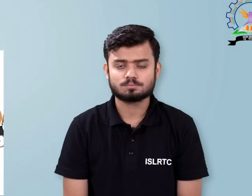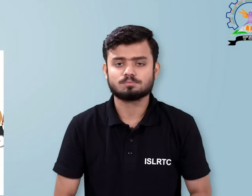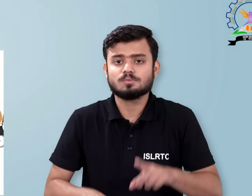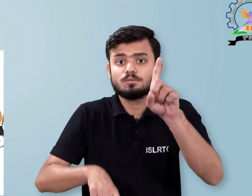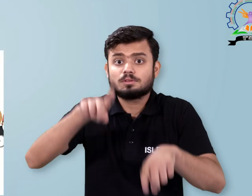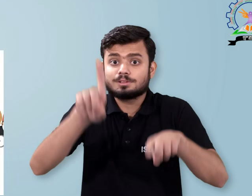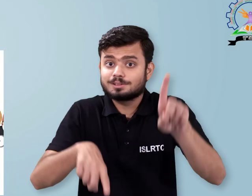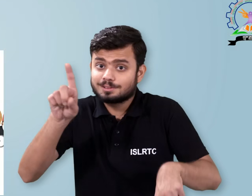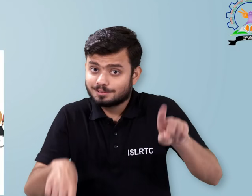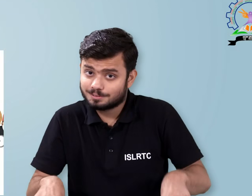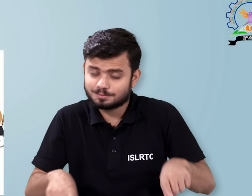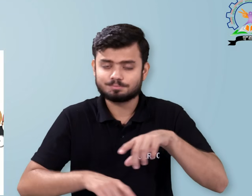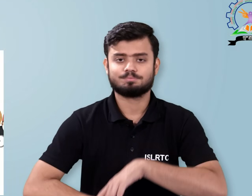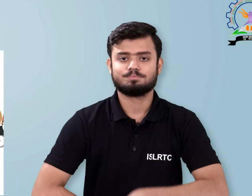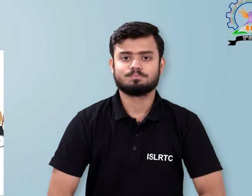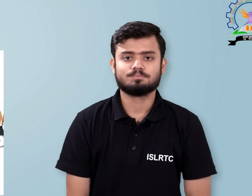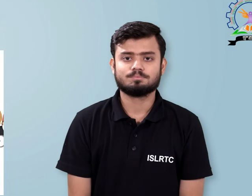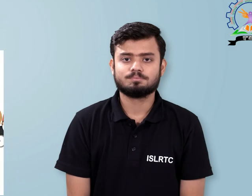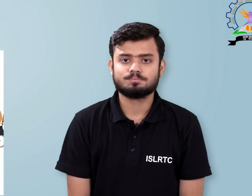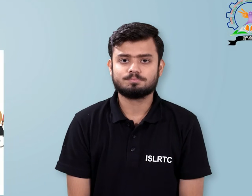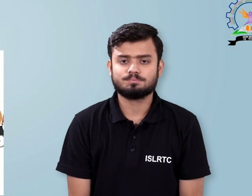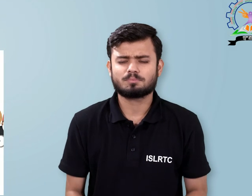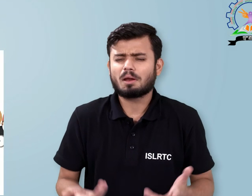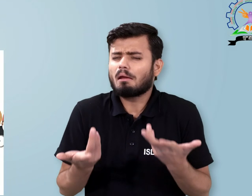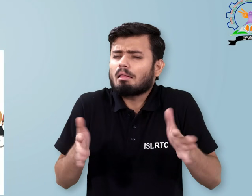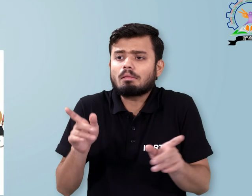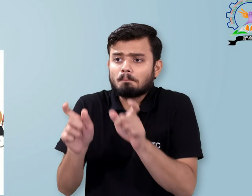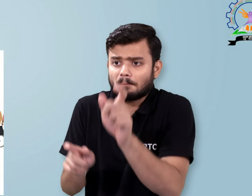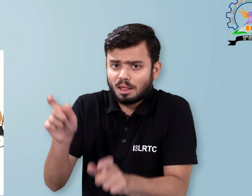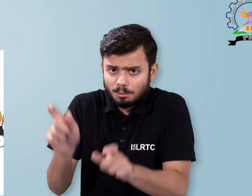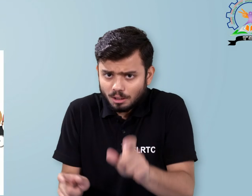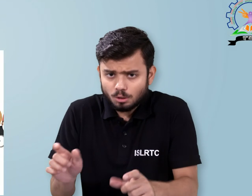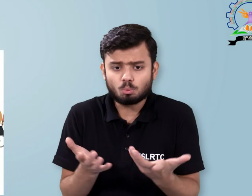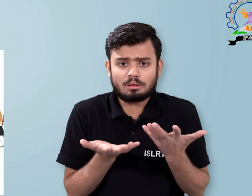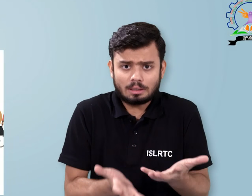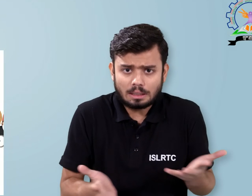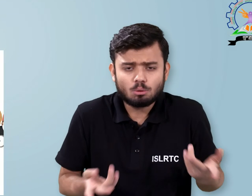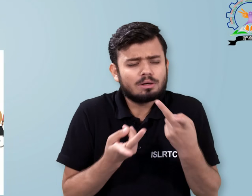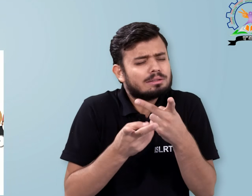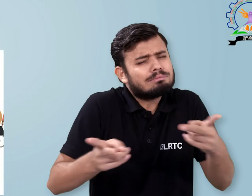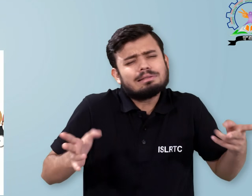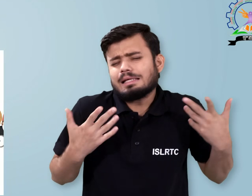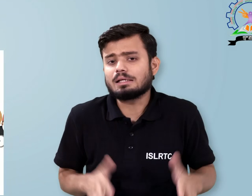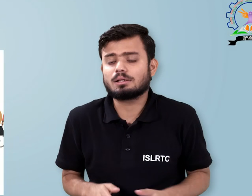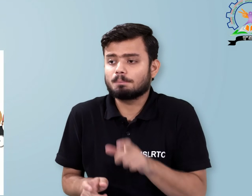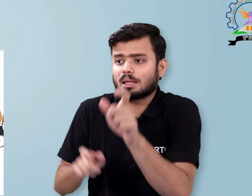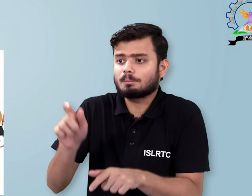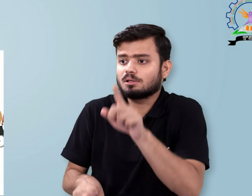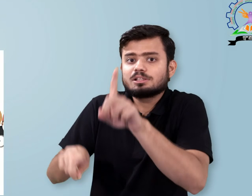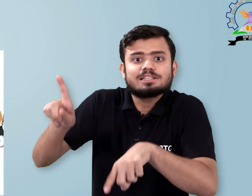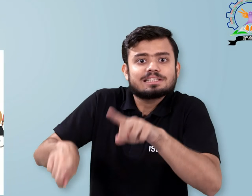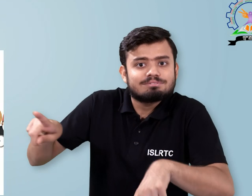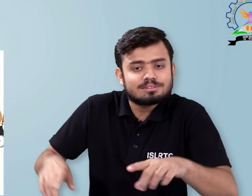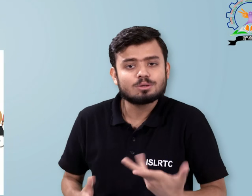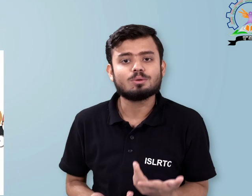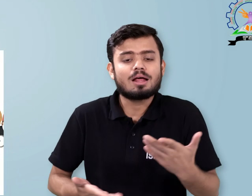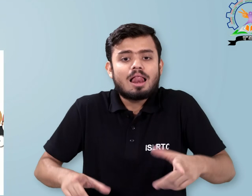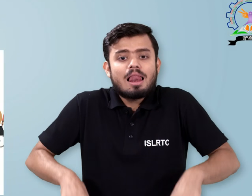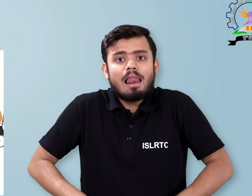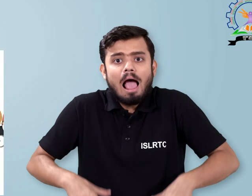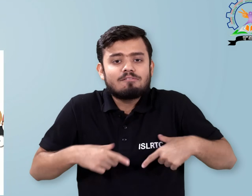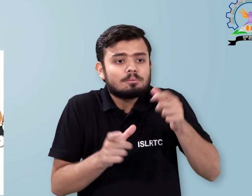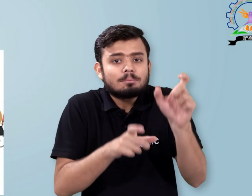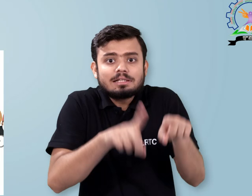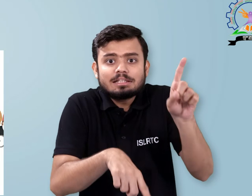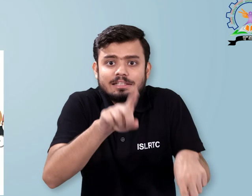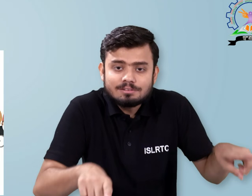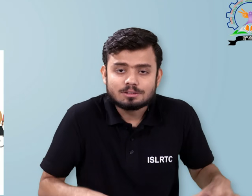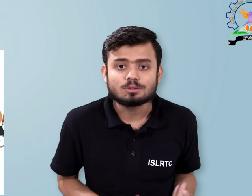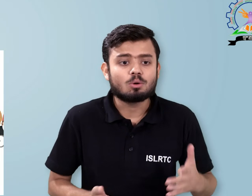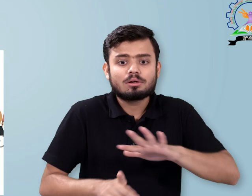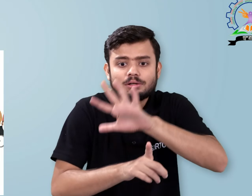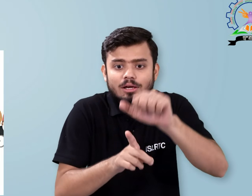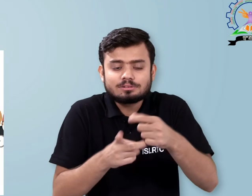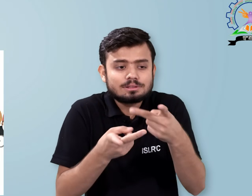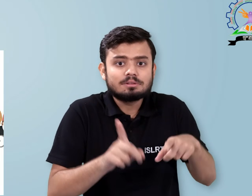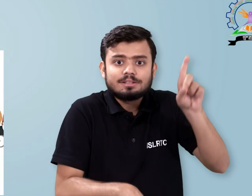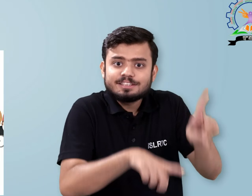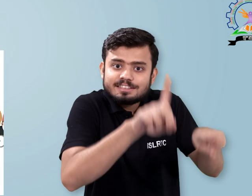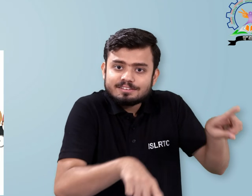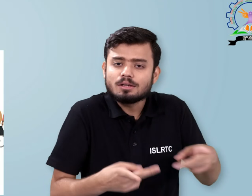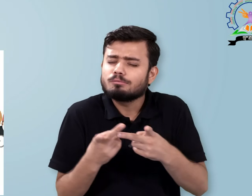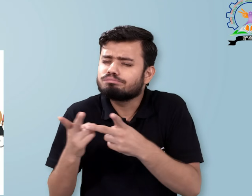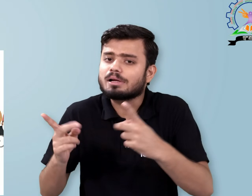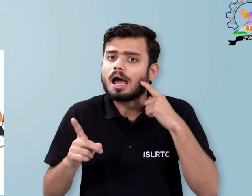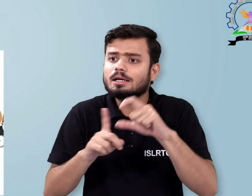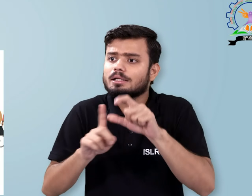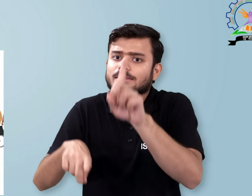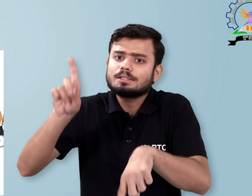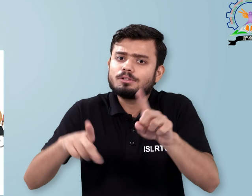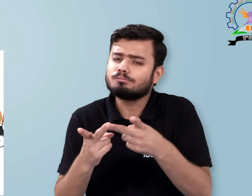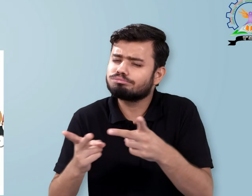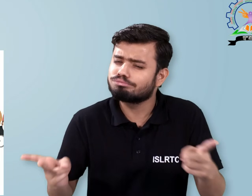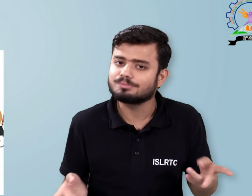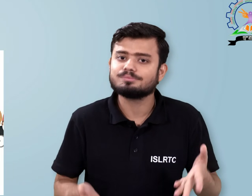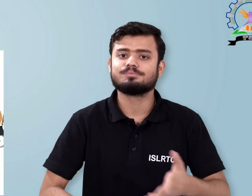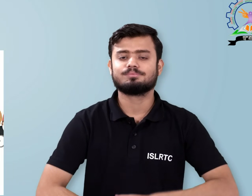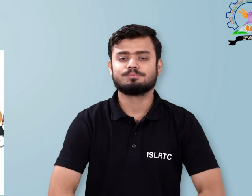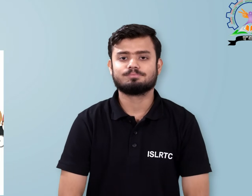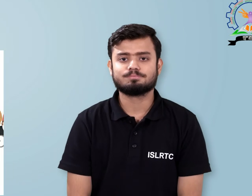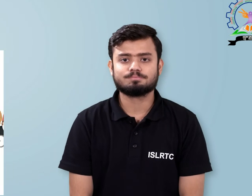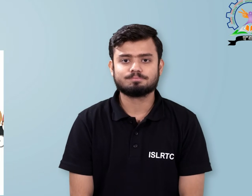Diverse Showing a great deal ofvariety.